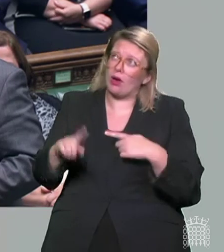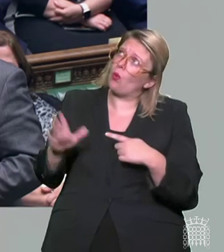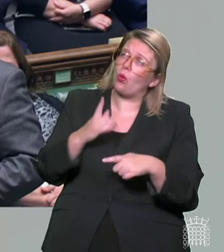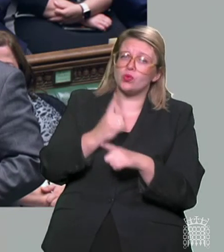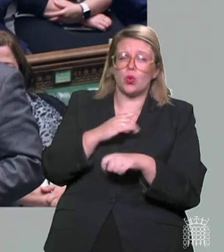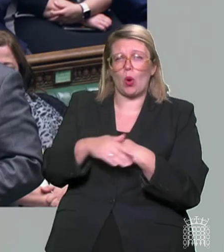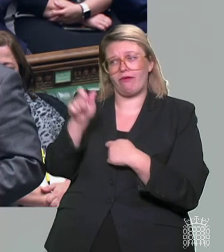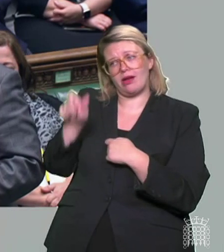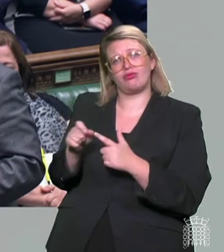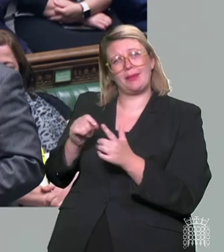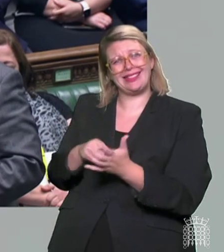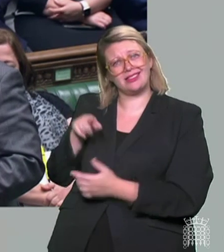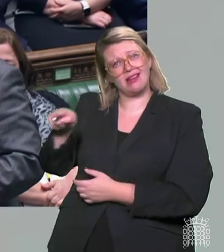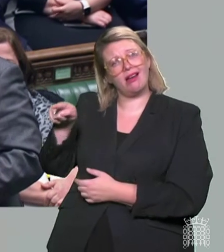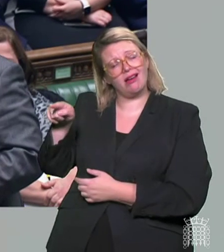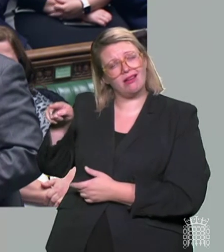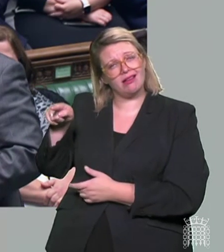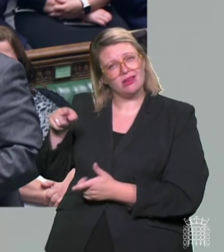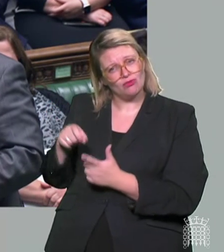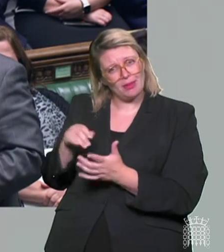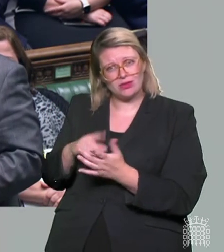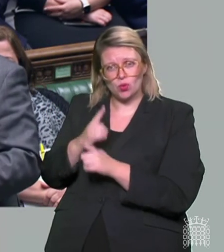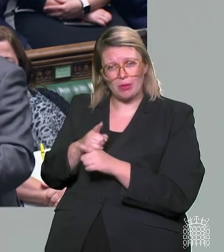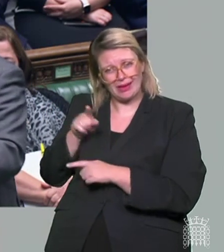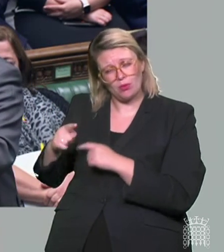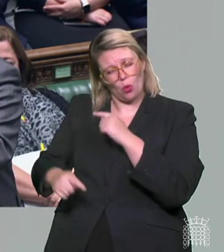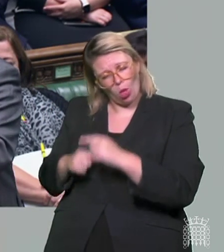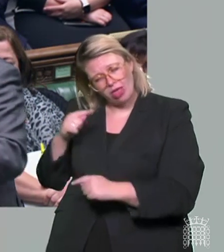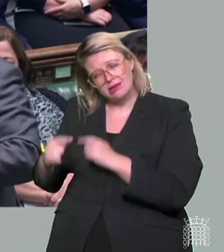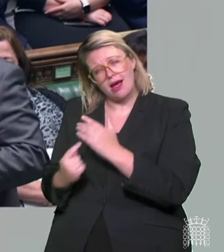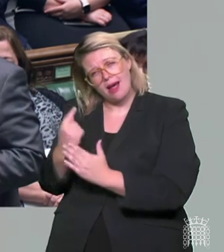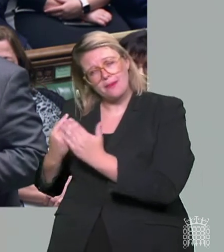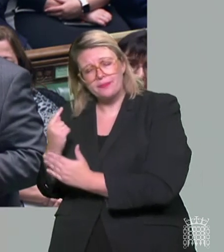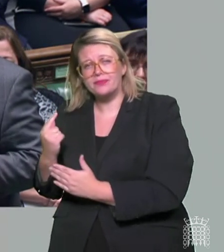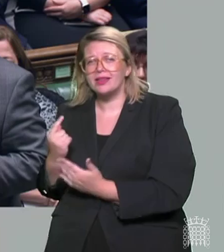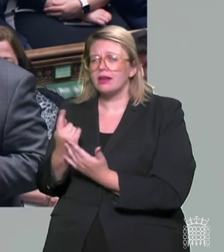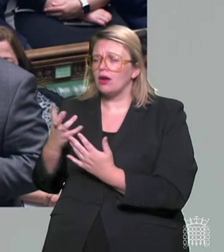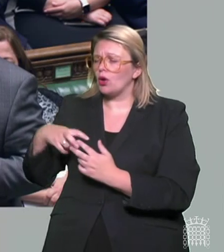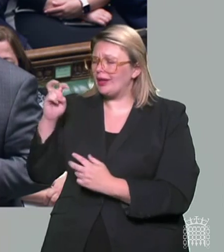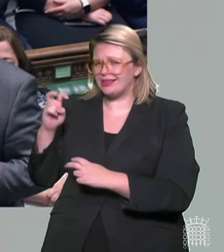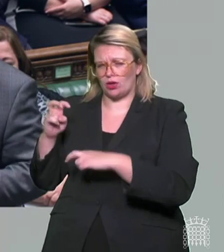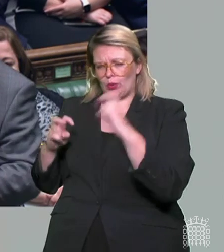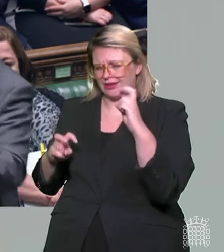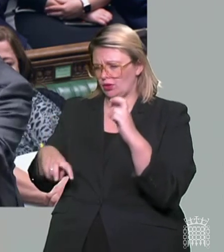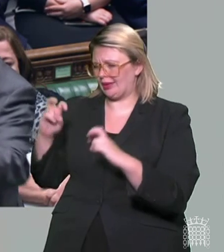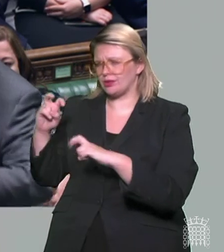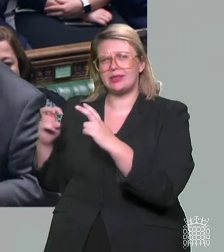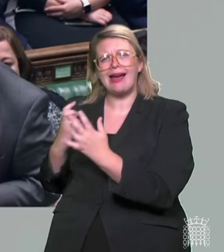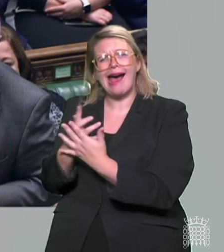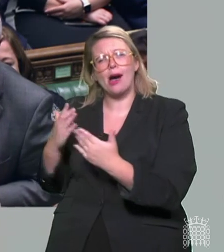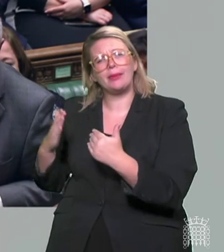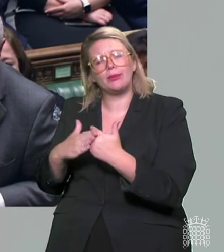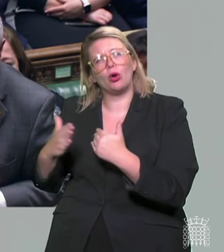How many more Ministers need to quit before he finally picks up his pen and writes his own resignation letter?